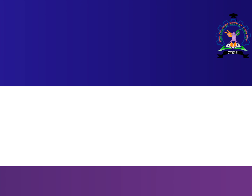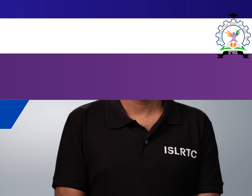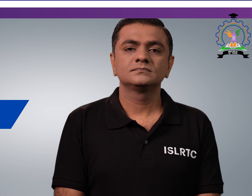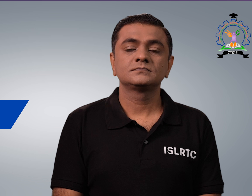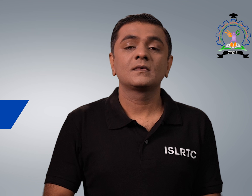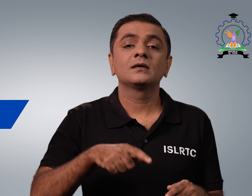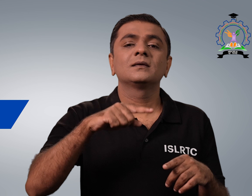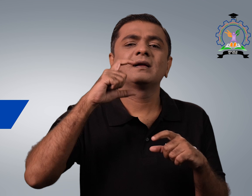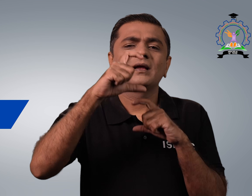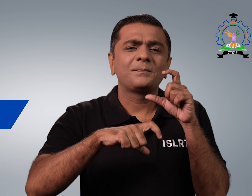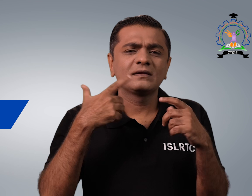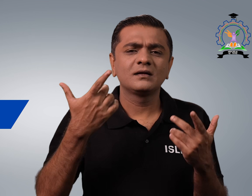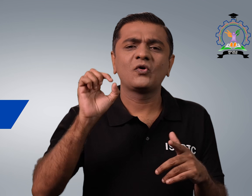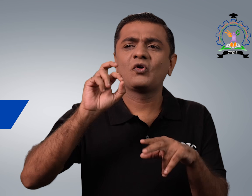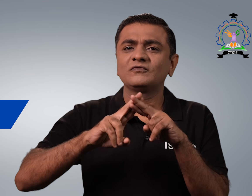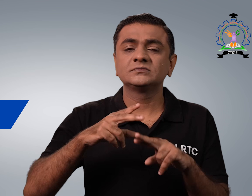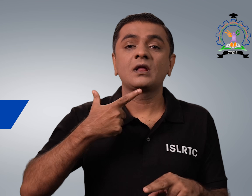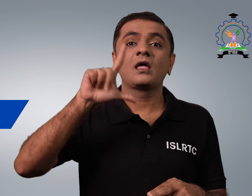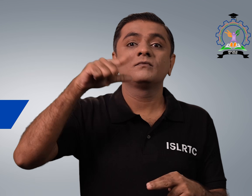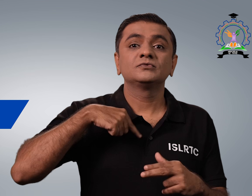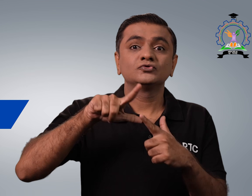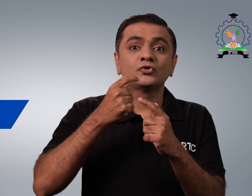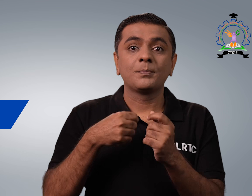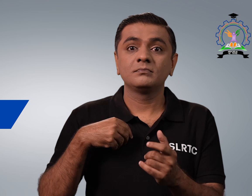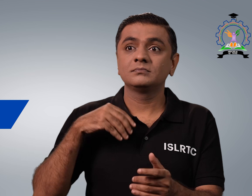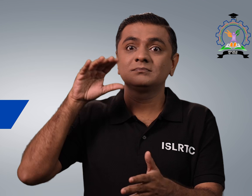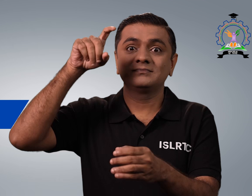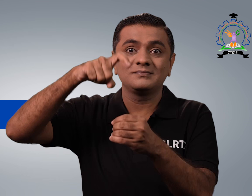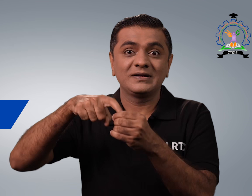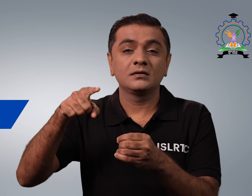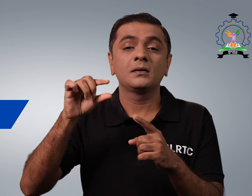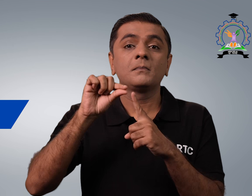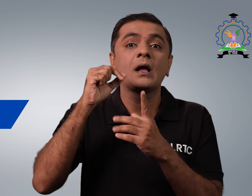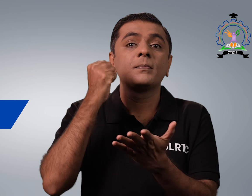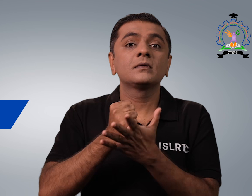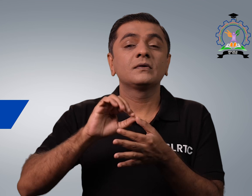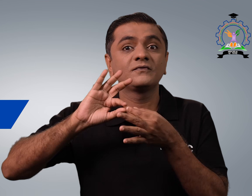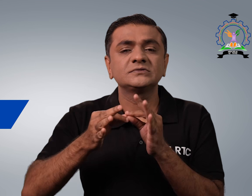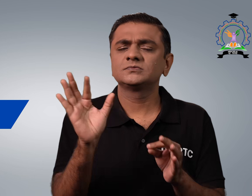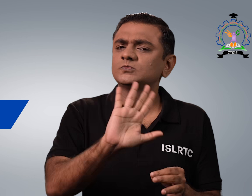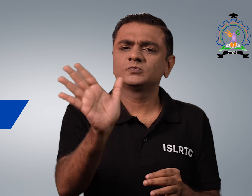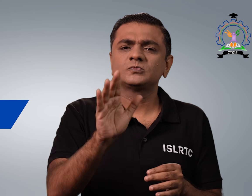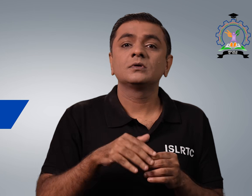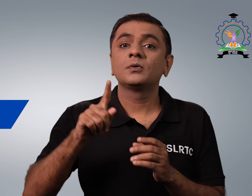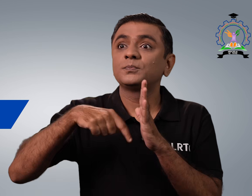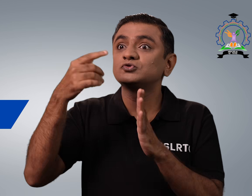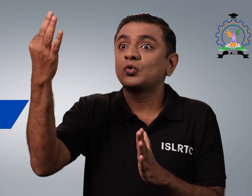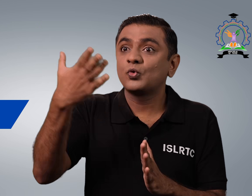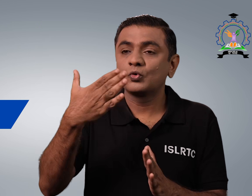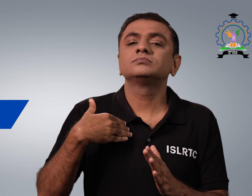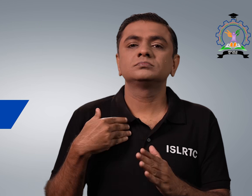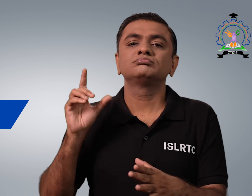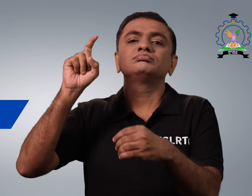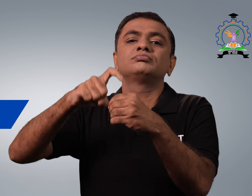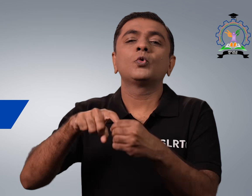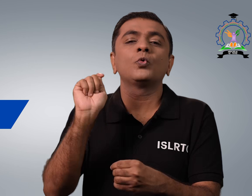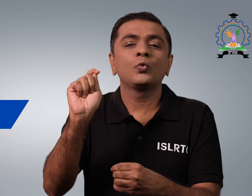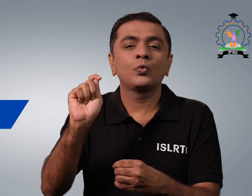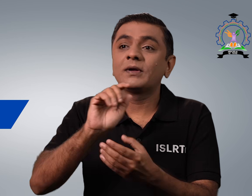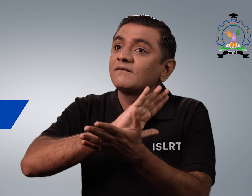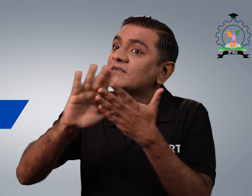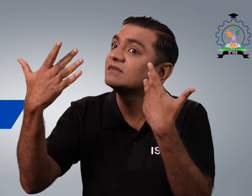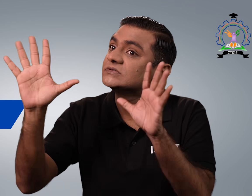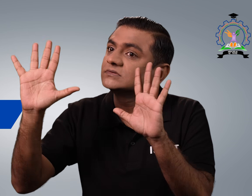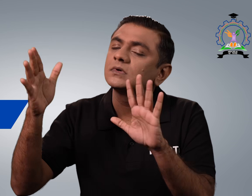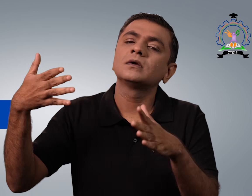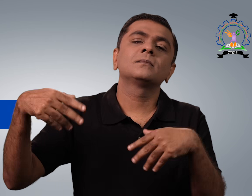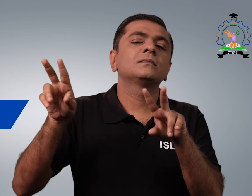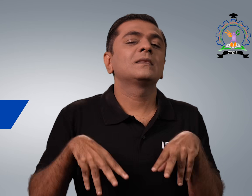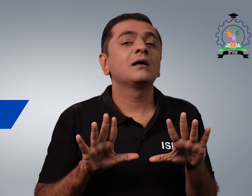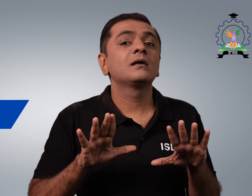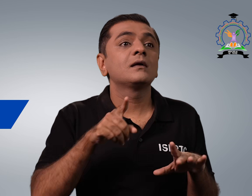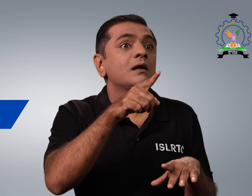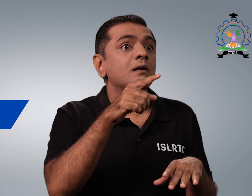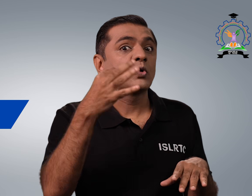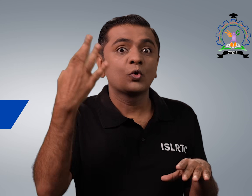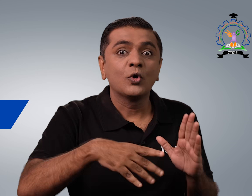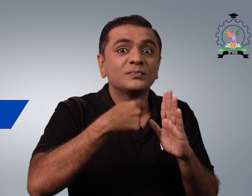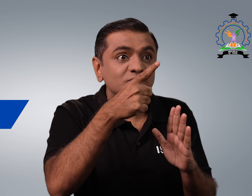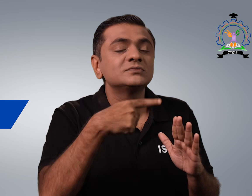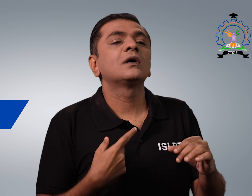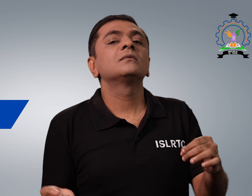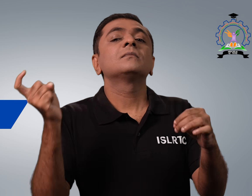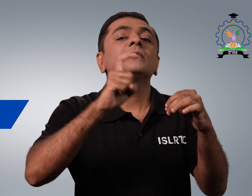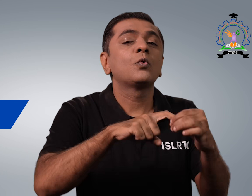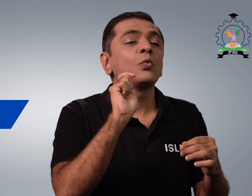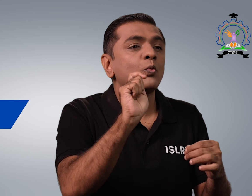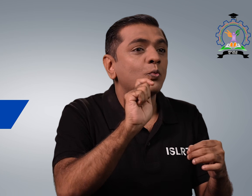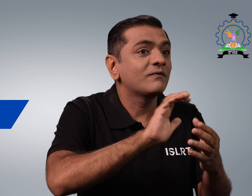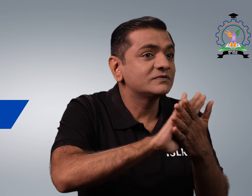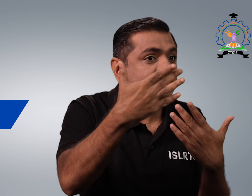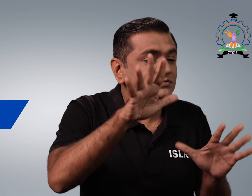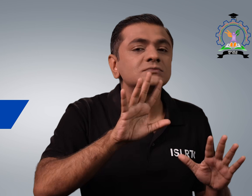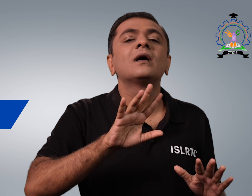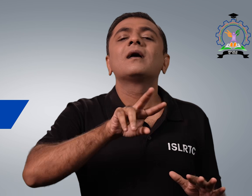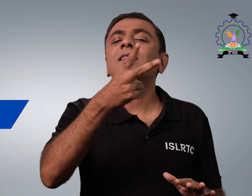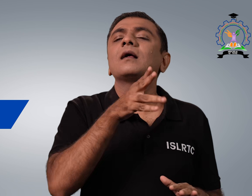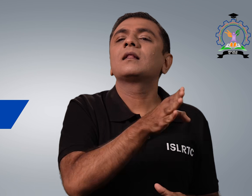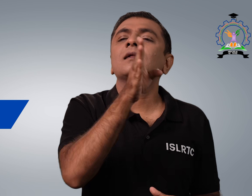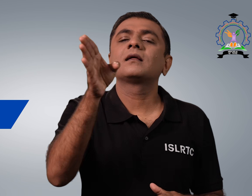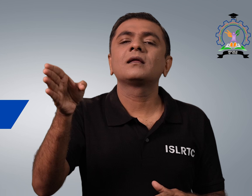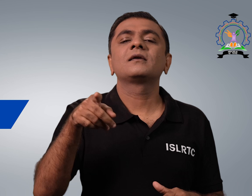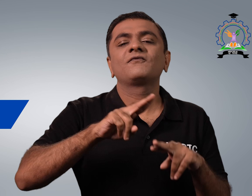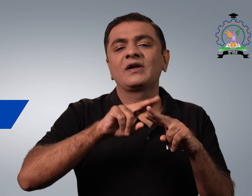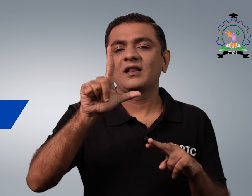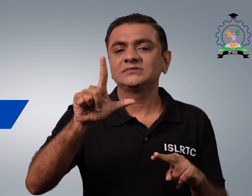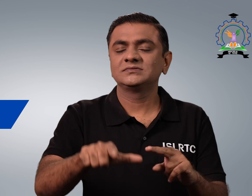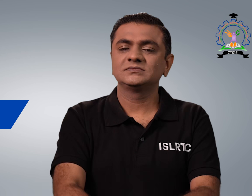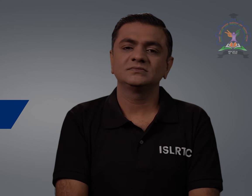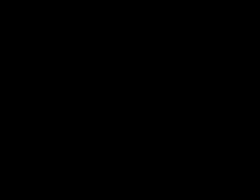Freelance refers to working independently rather than being employed for a fix job in a company. Usually freelancers work on project basis and join new projects when the earlier one is over.